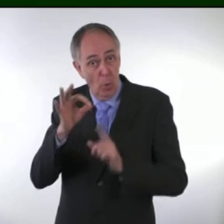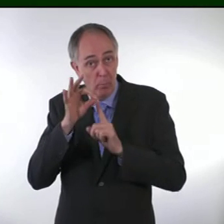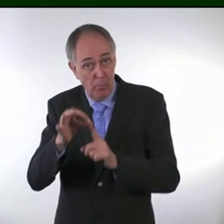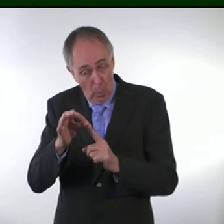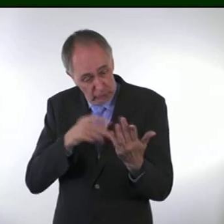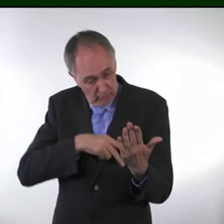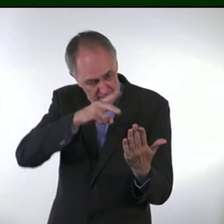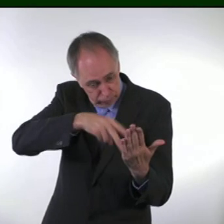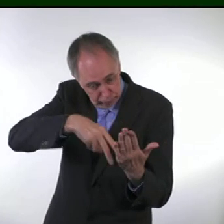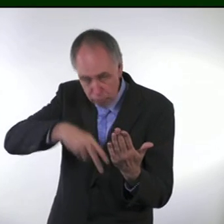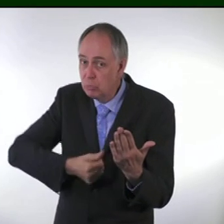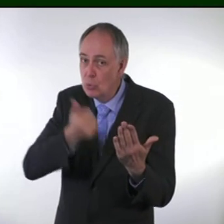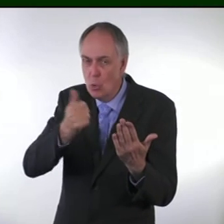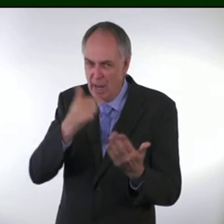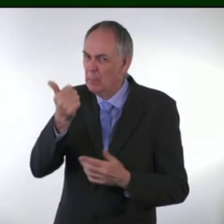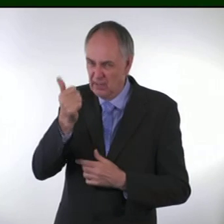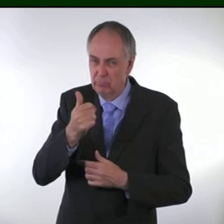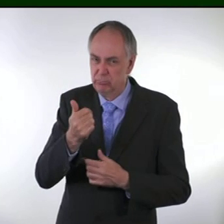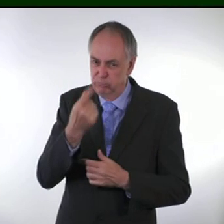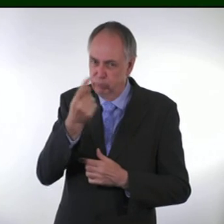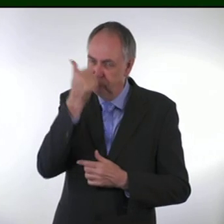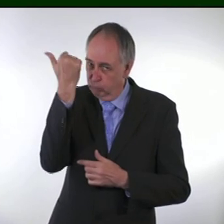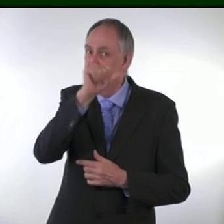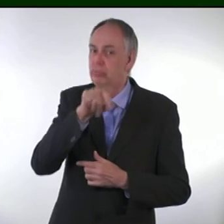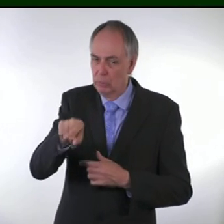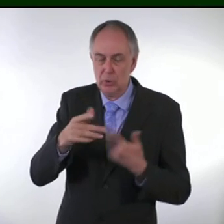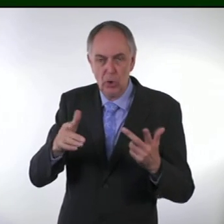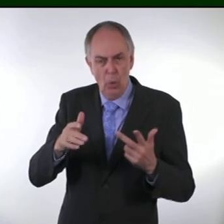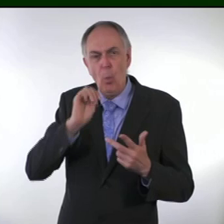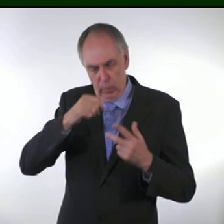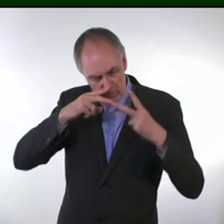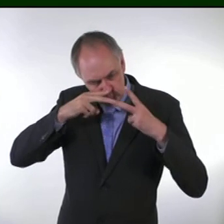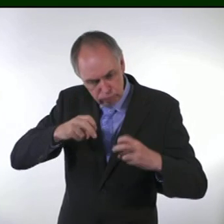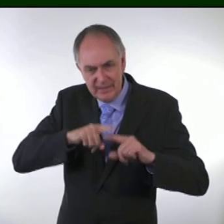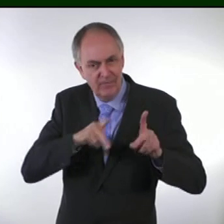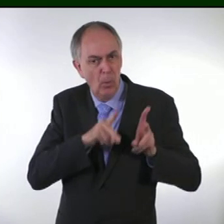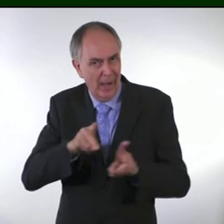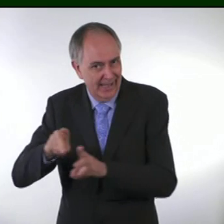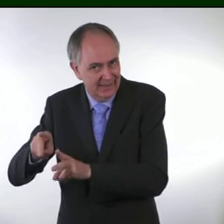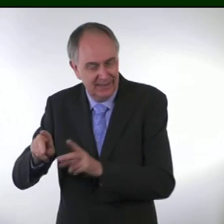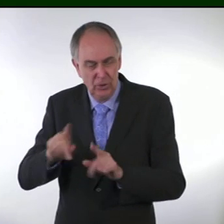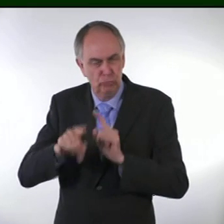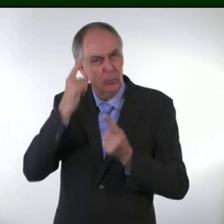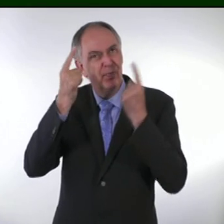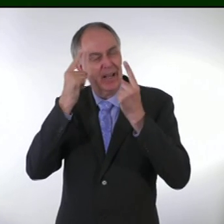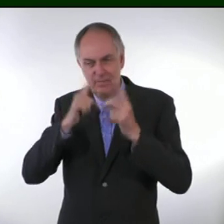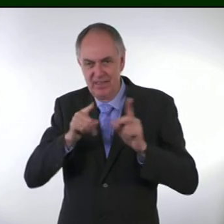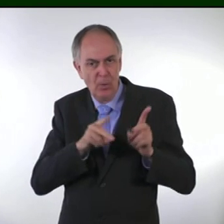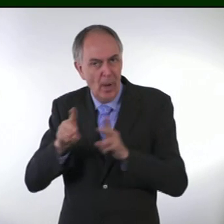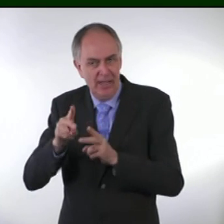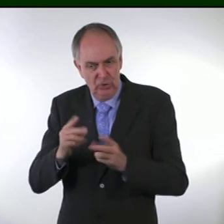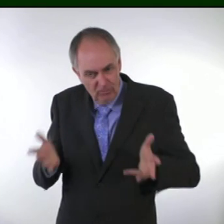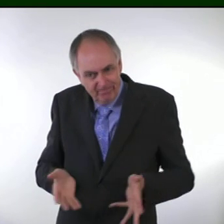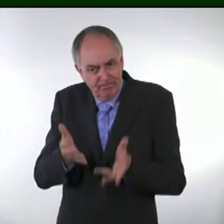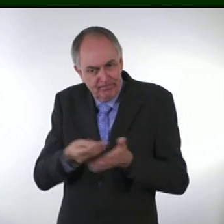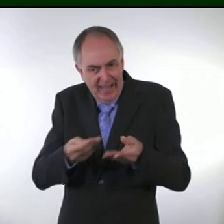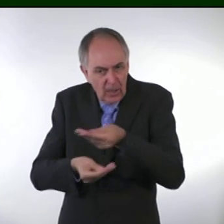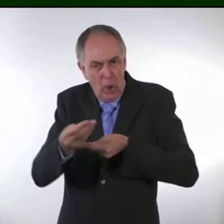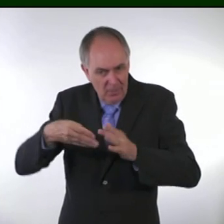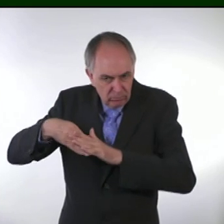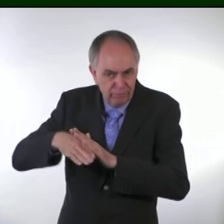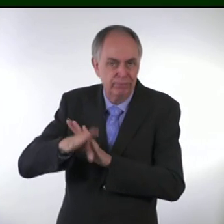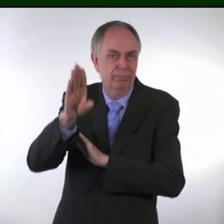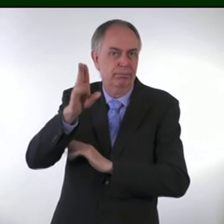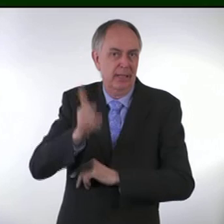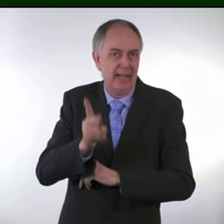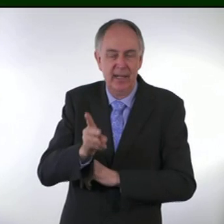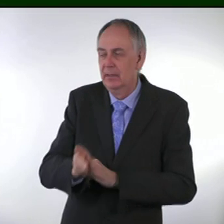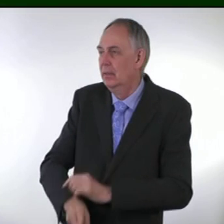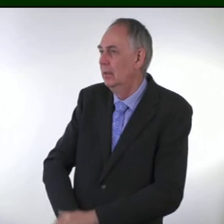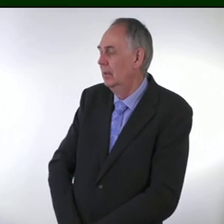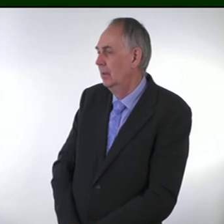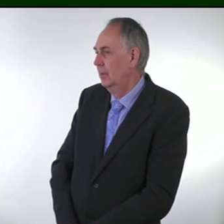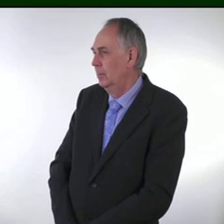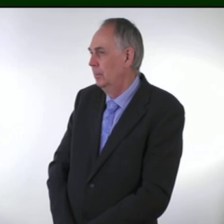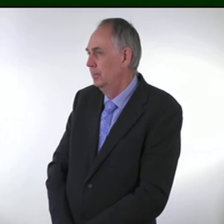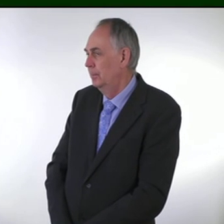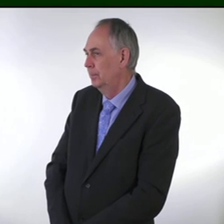He is an expert in what he speaks of and we will certainly look at all kinds of imaginative ways in which we can stimulate a strong rebound, a strong economic recovery.